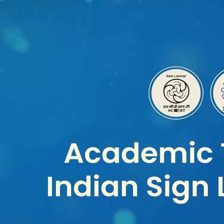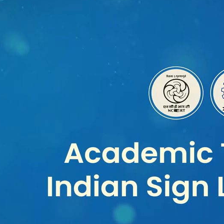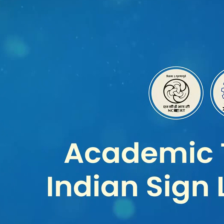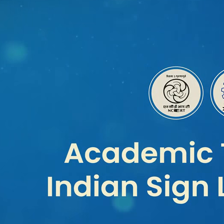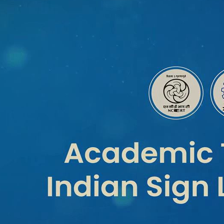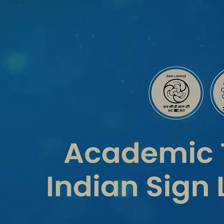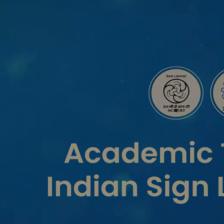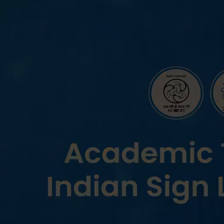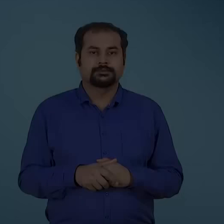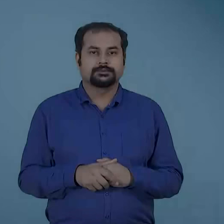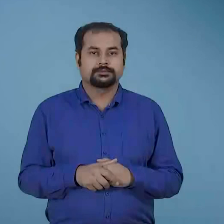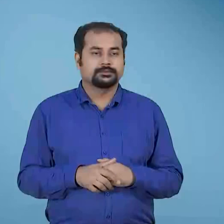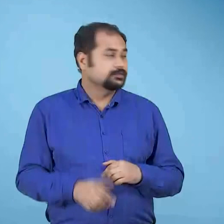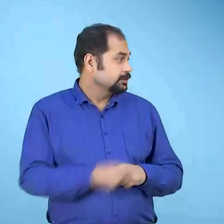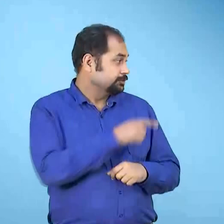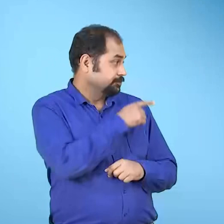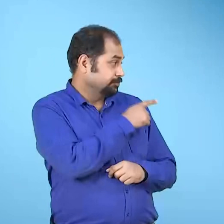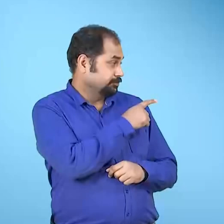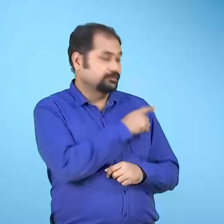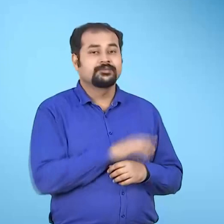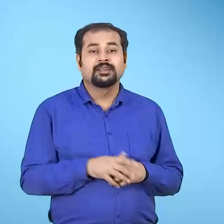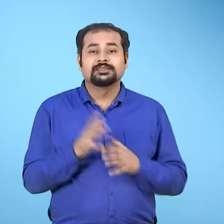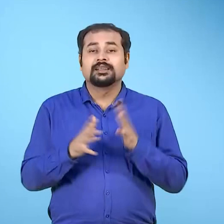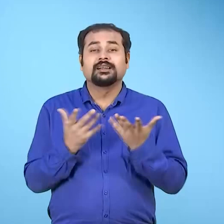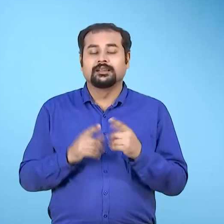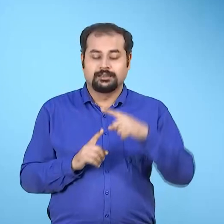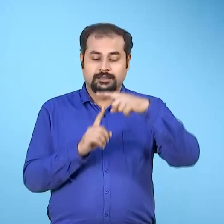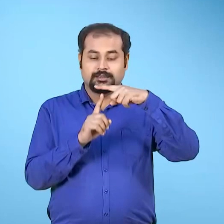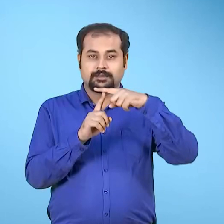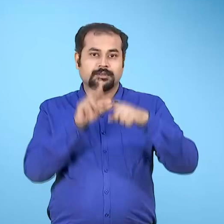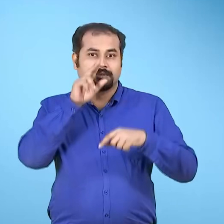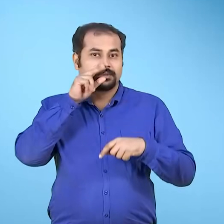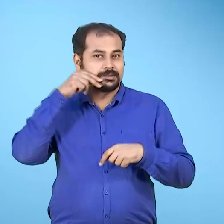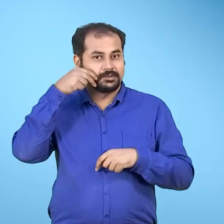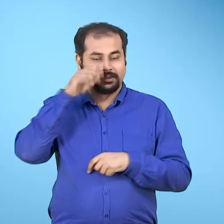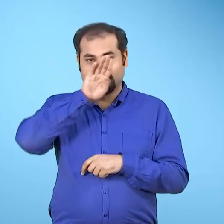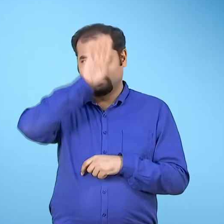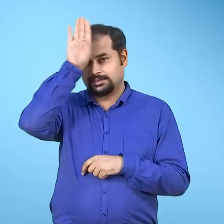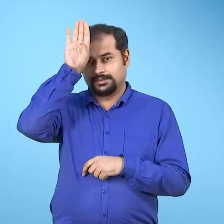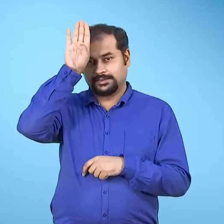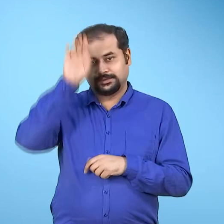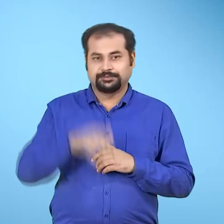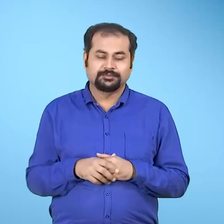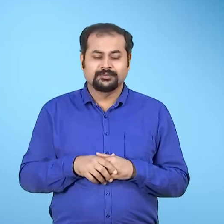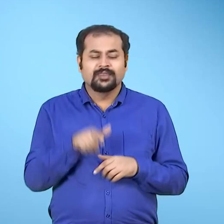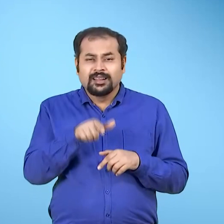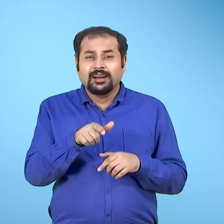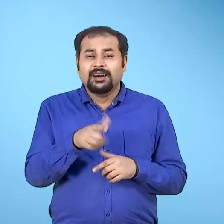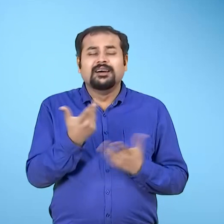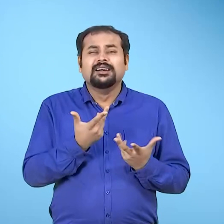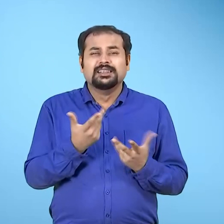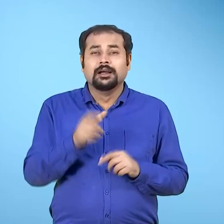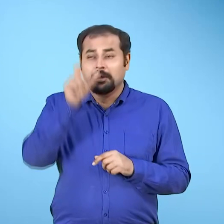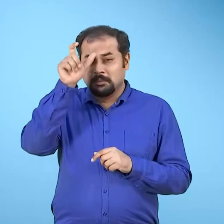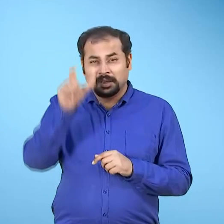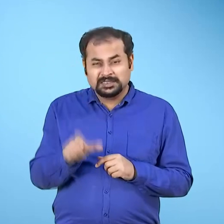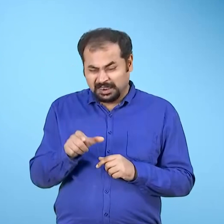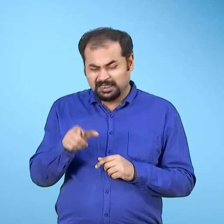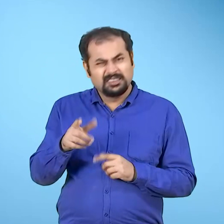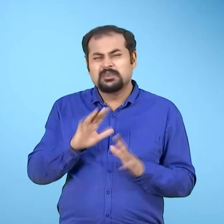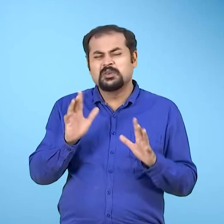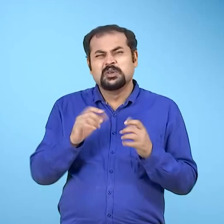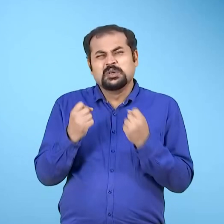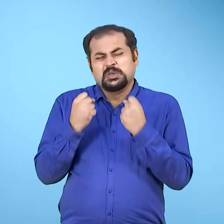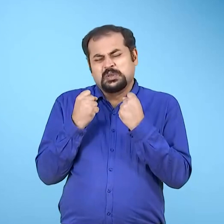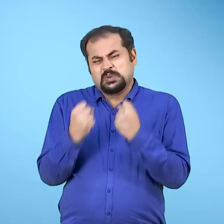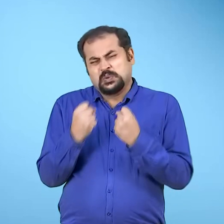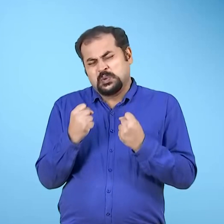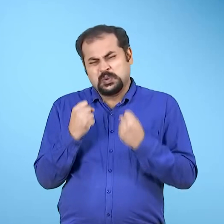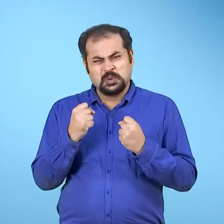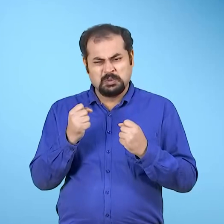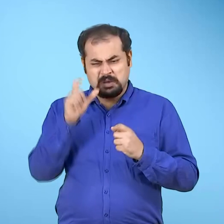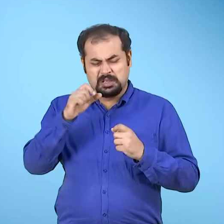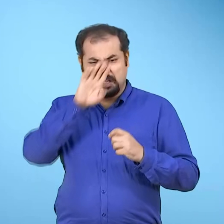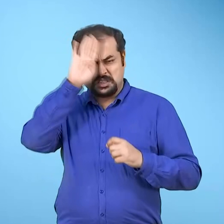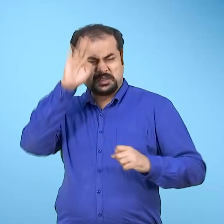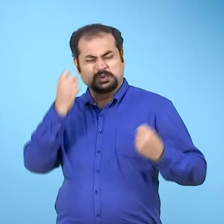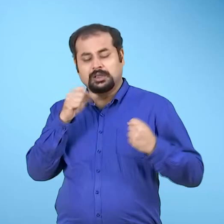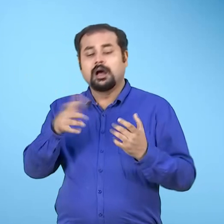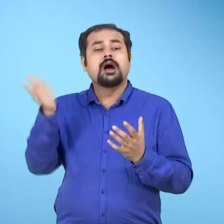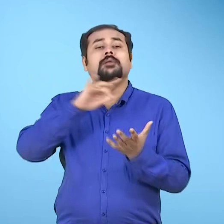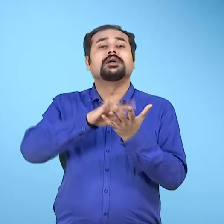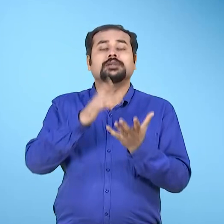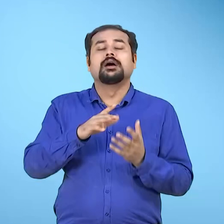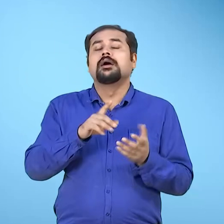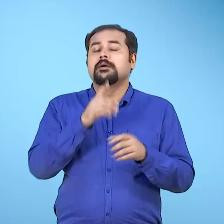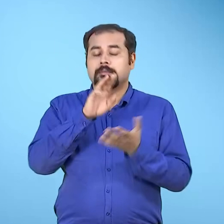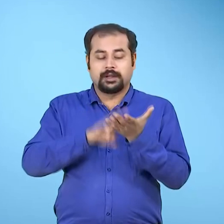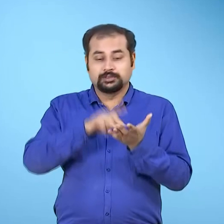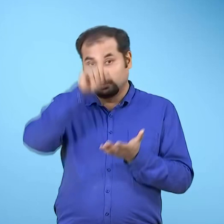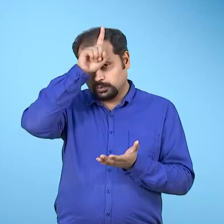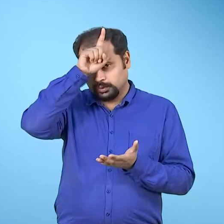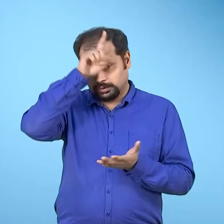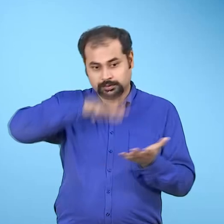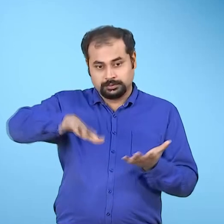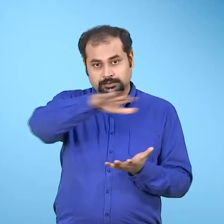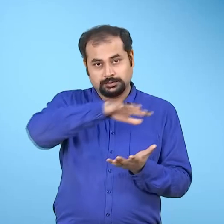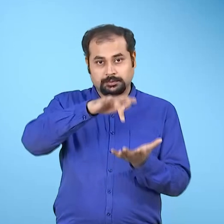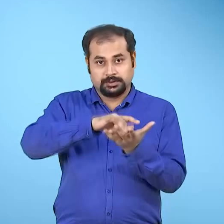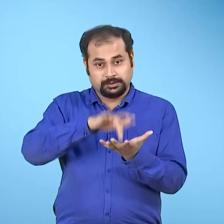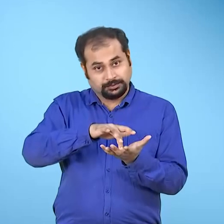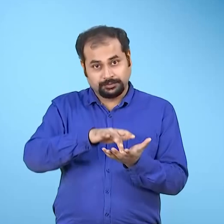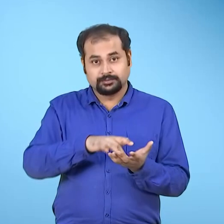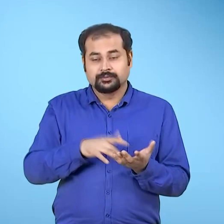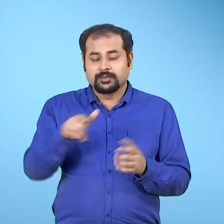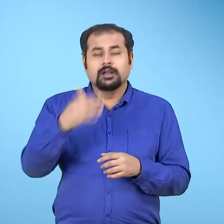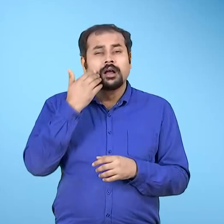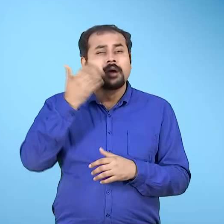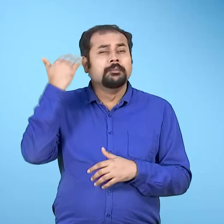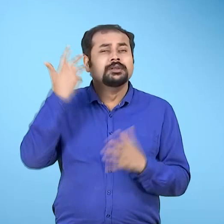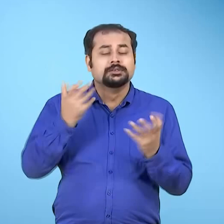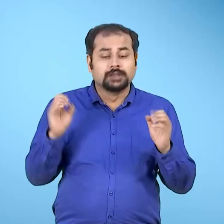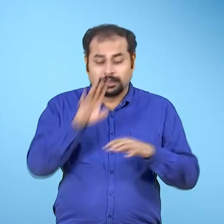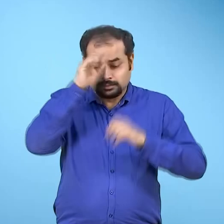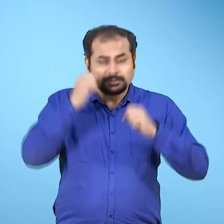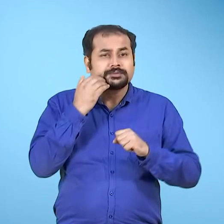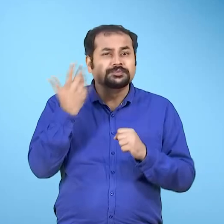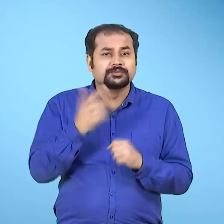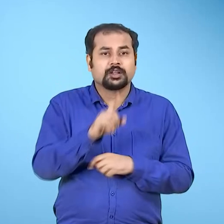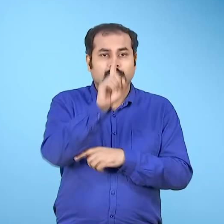Tipu Sultan This sign refers to Tipu Sultan. Tipu Sultan was a powerful ruler of Mysore